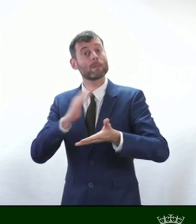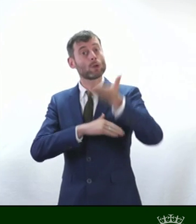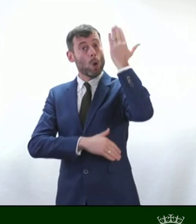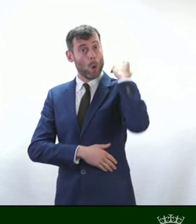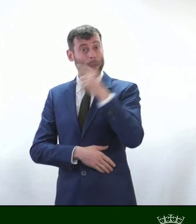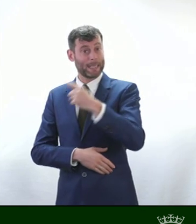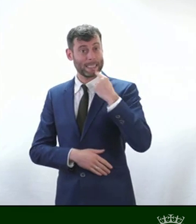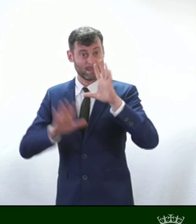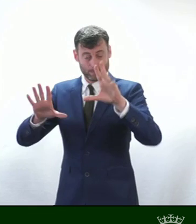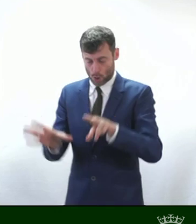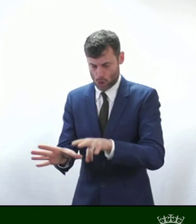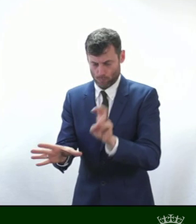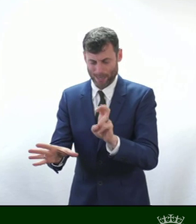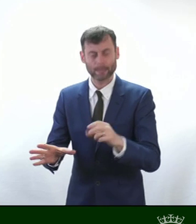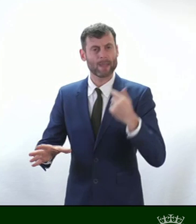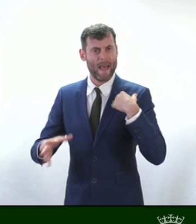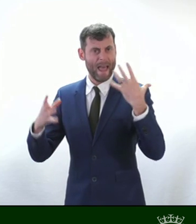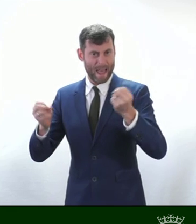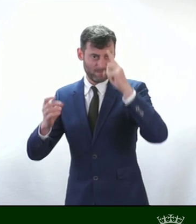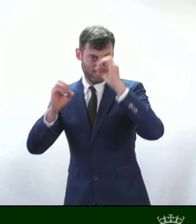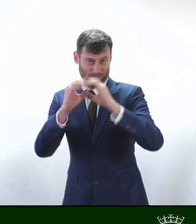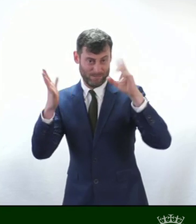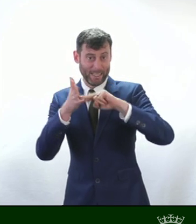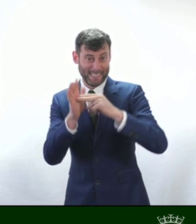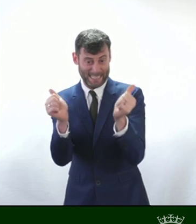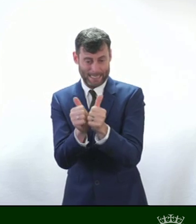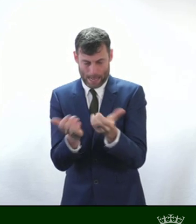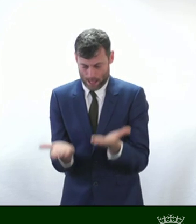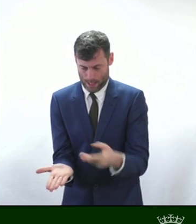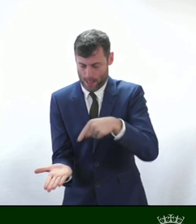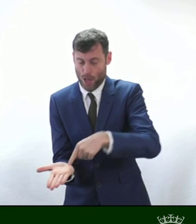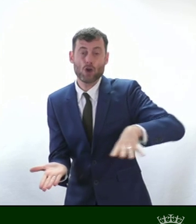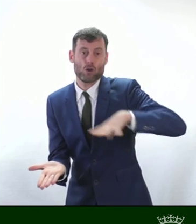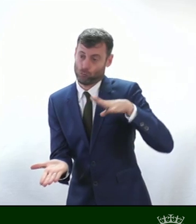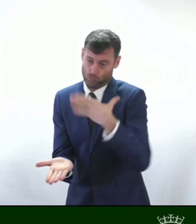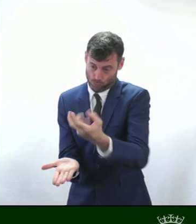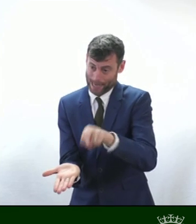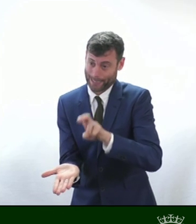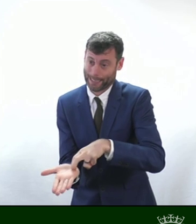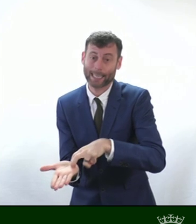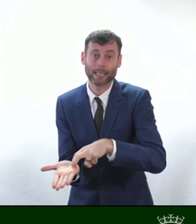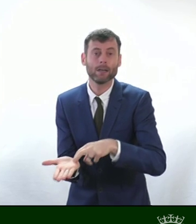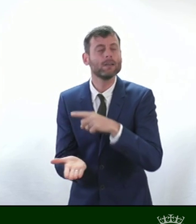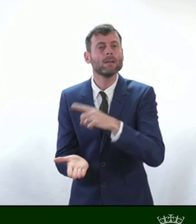He did not say he had half a deal or that the next stage would be very, very difficult.